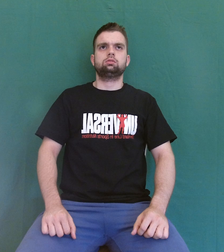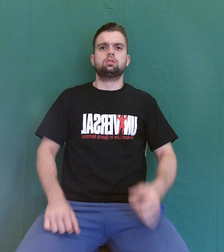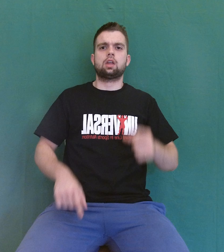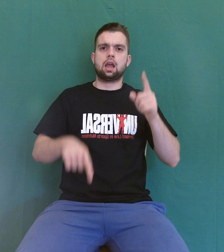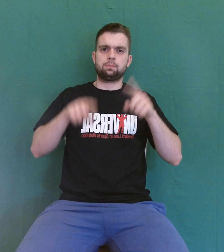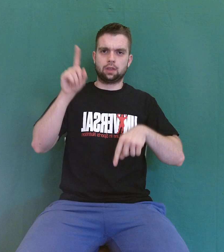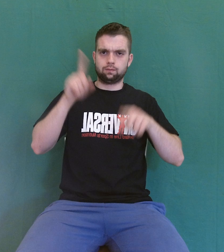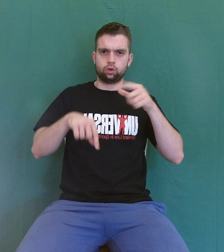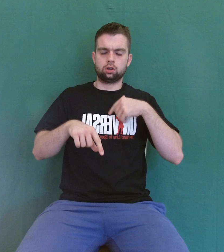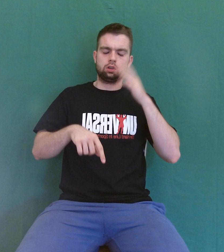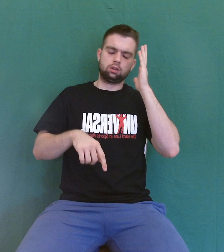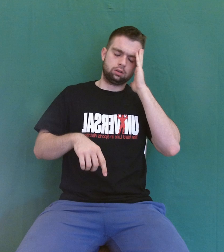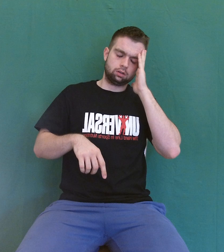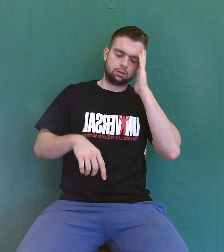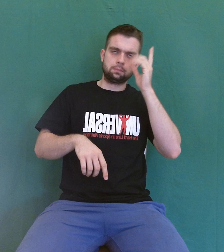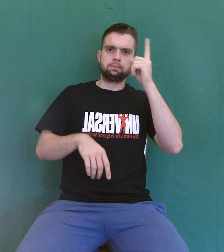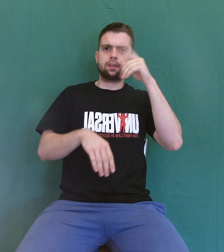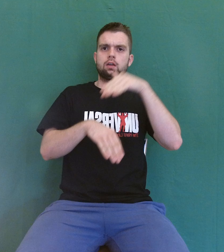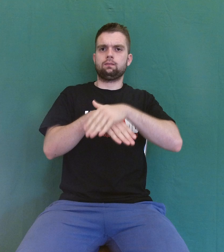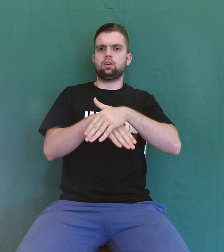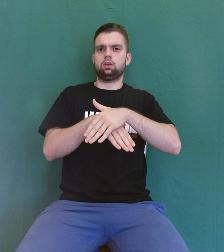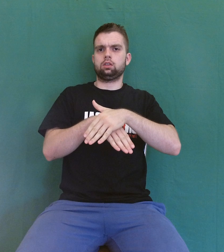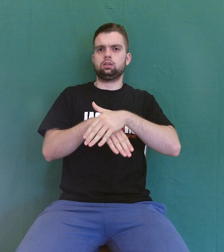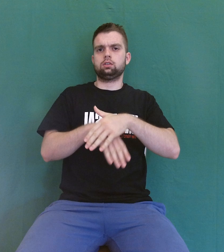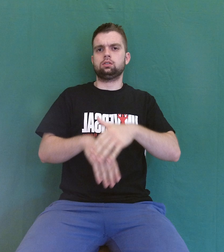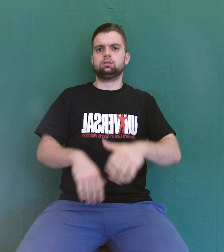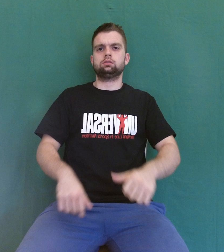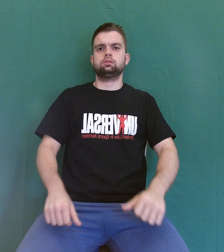ΚΑΜΙΑ ΦΟΡΑ ΕΓΩ ΚΟΙΜΑΜΑΙ 1 ΤΟ ΒΡΑΔΥ ΤΟ ΒΡΑΔΥ